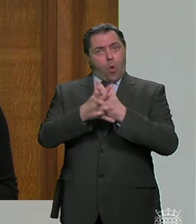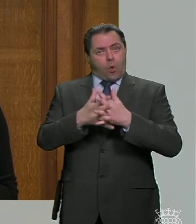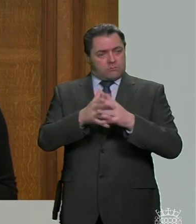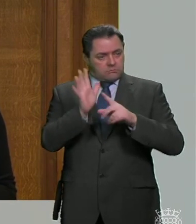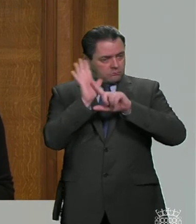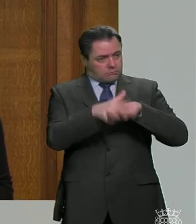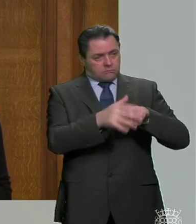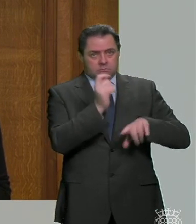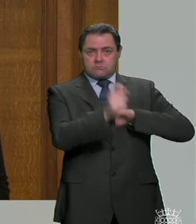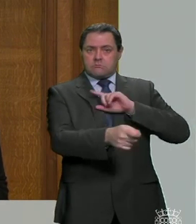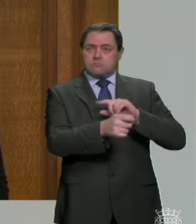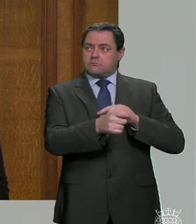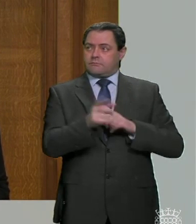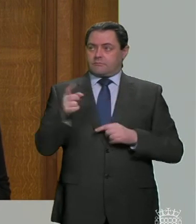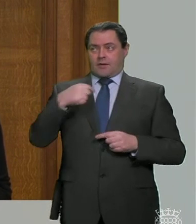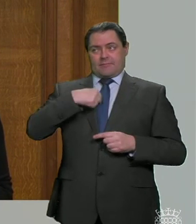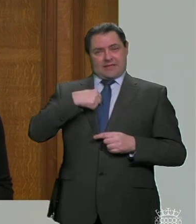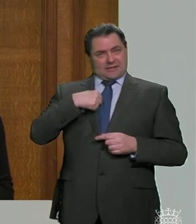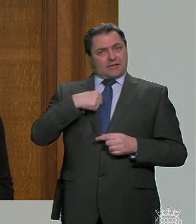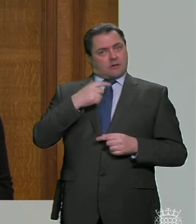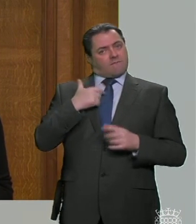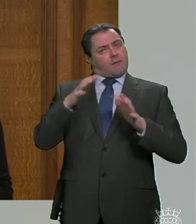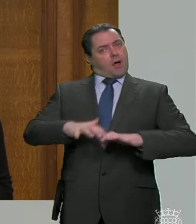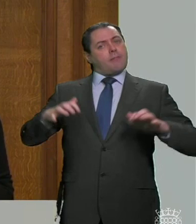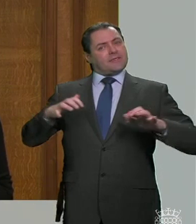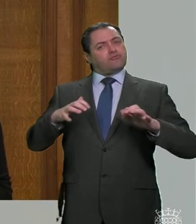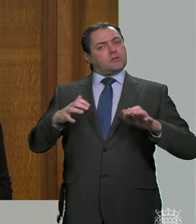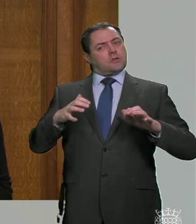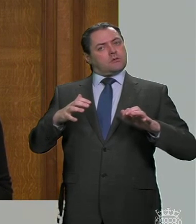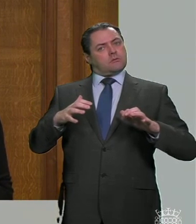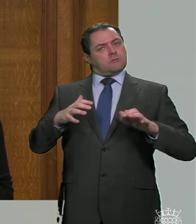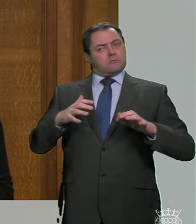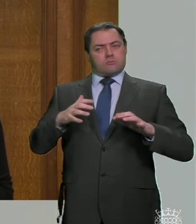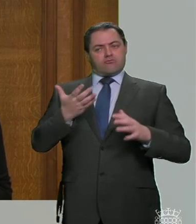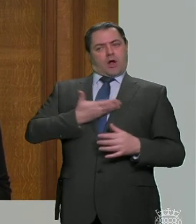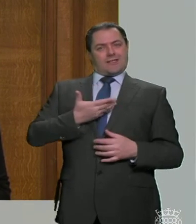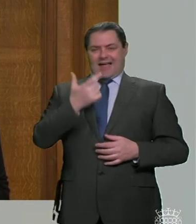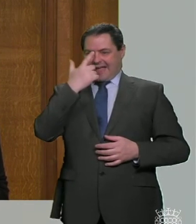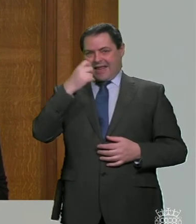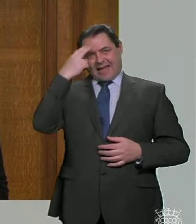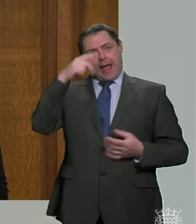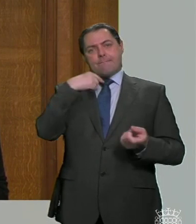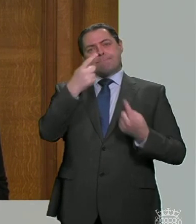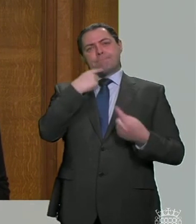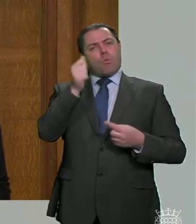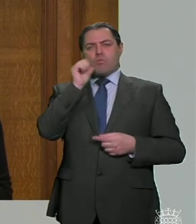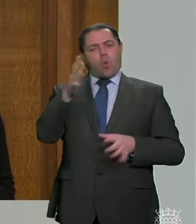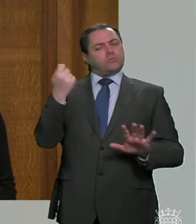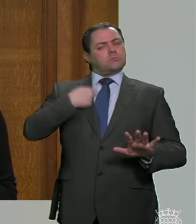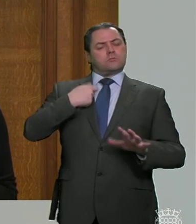I have parliamentary privilege and can name the men who have hurt me, but millions of women in this country do not have that.